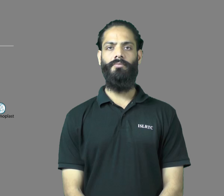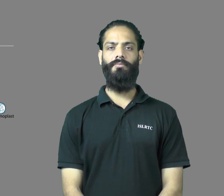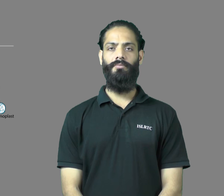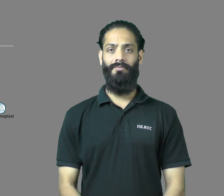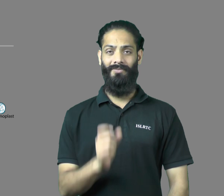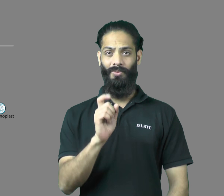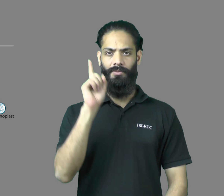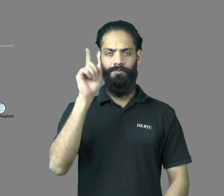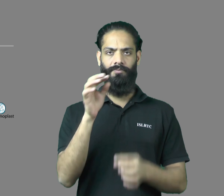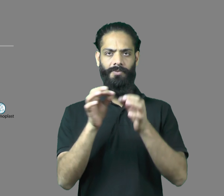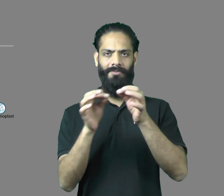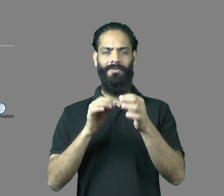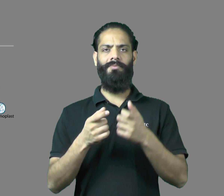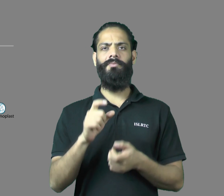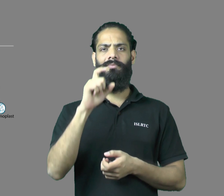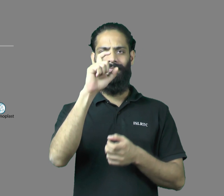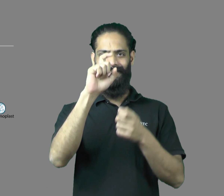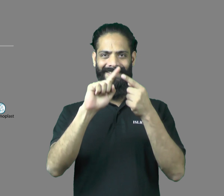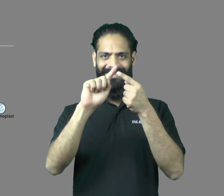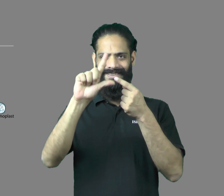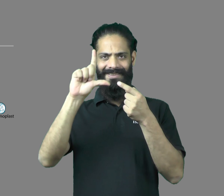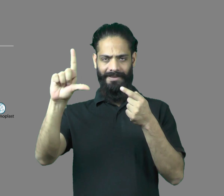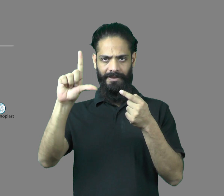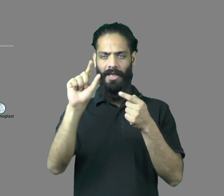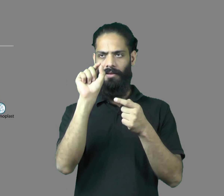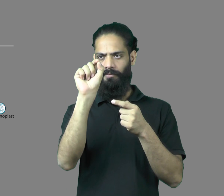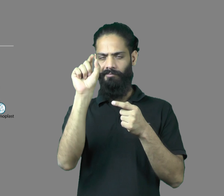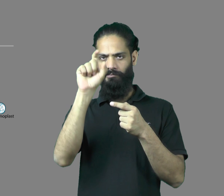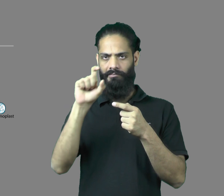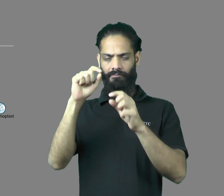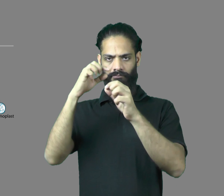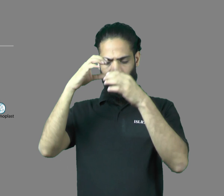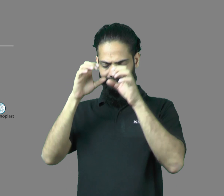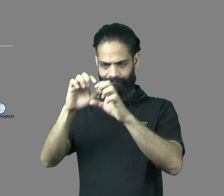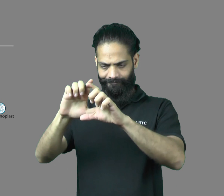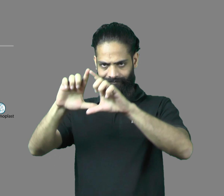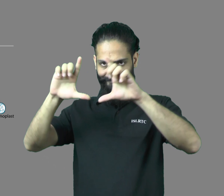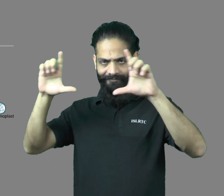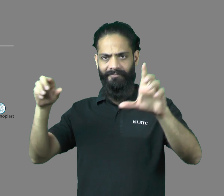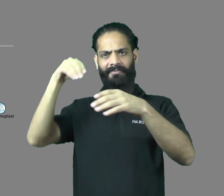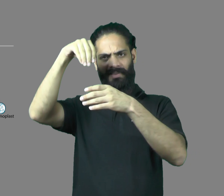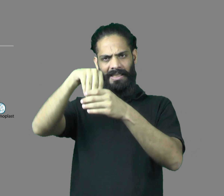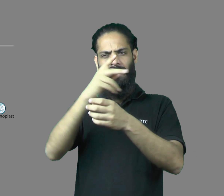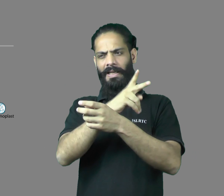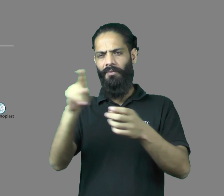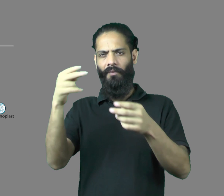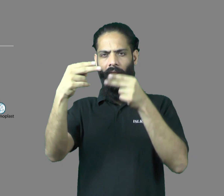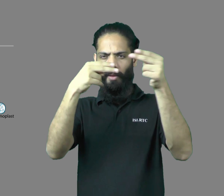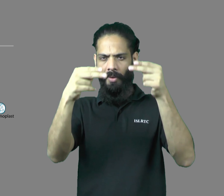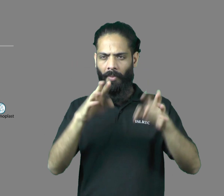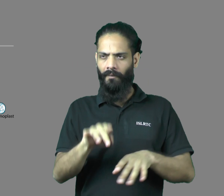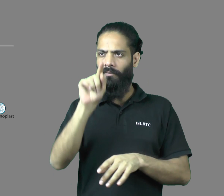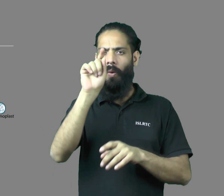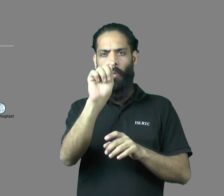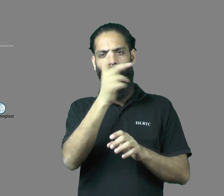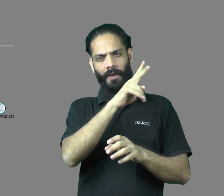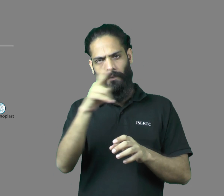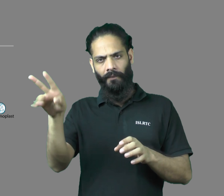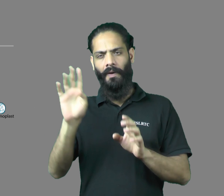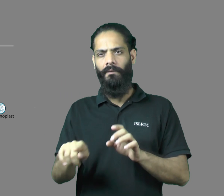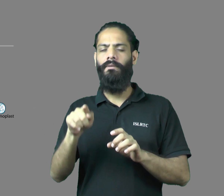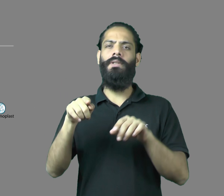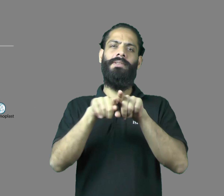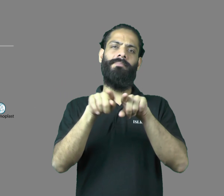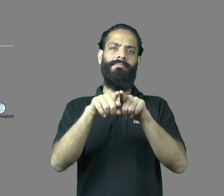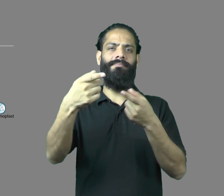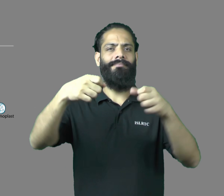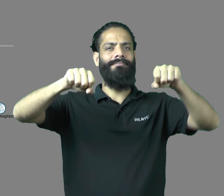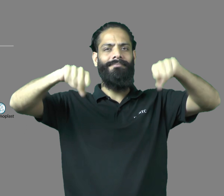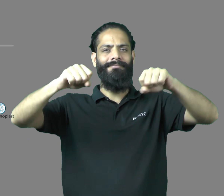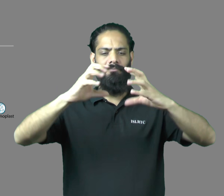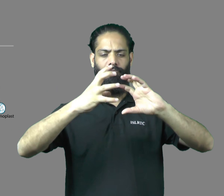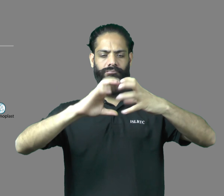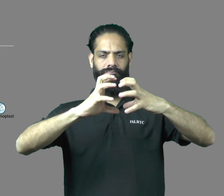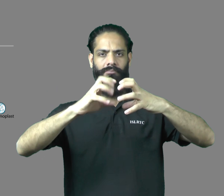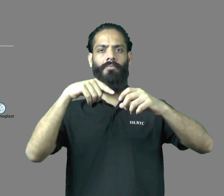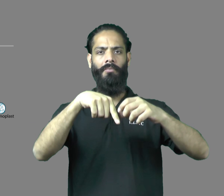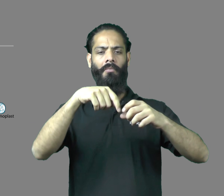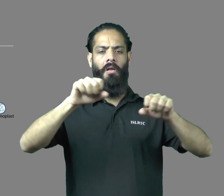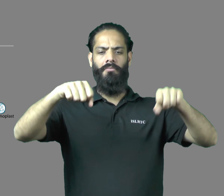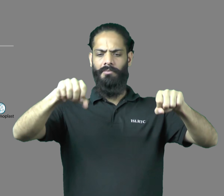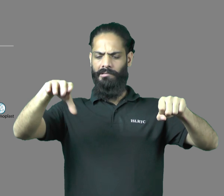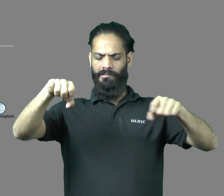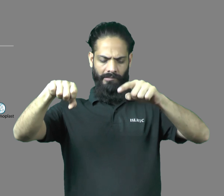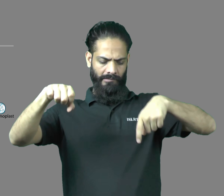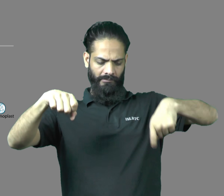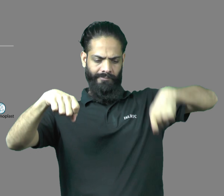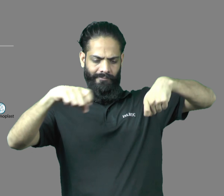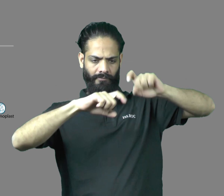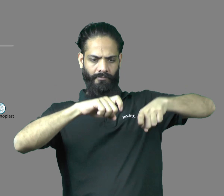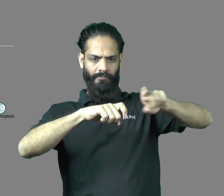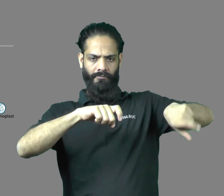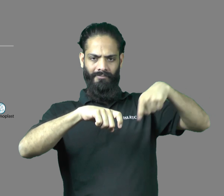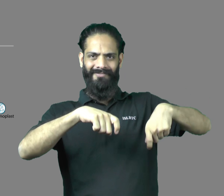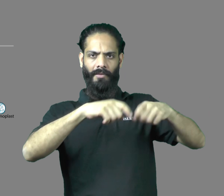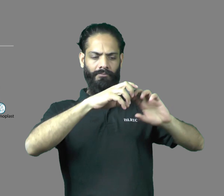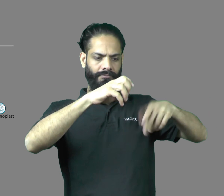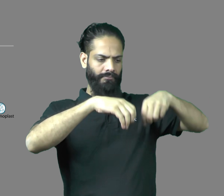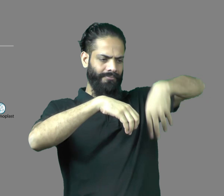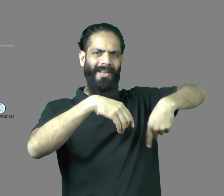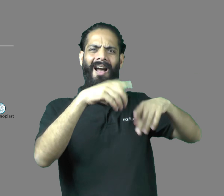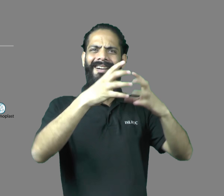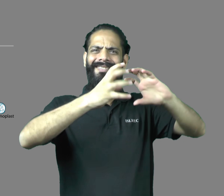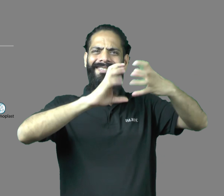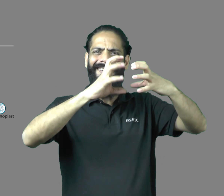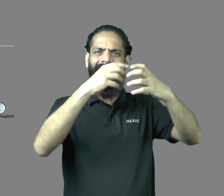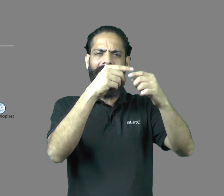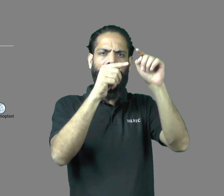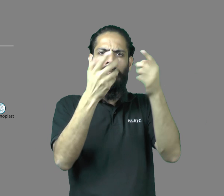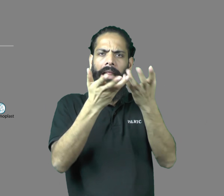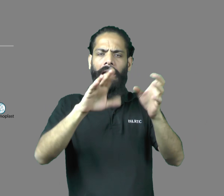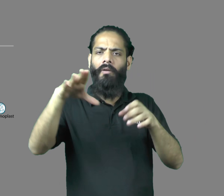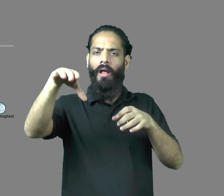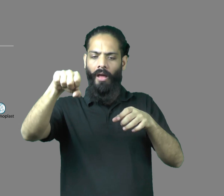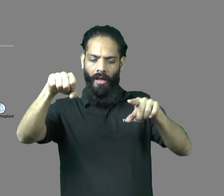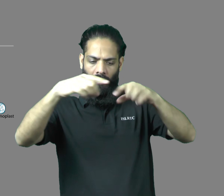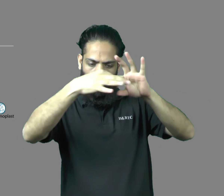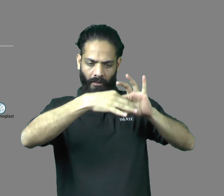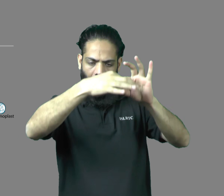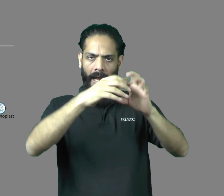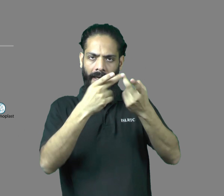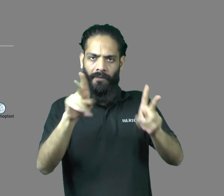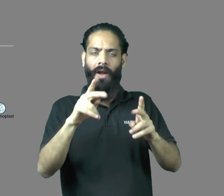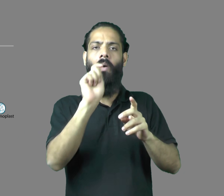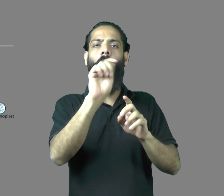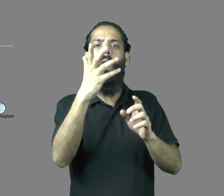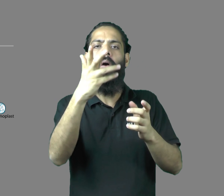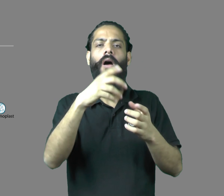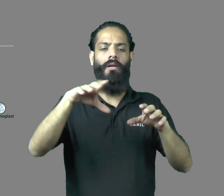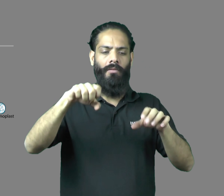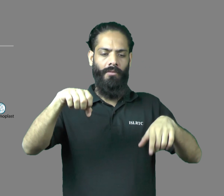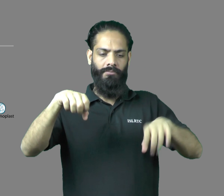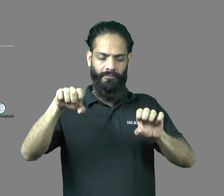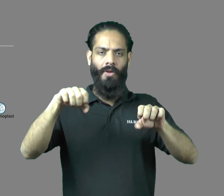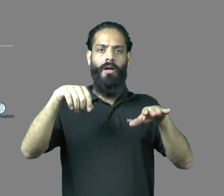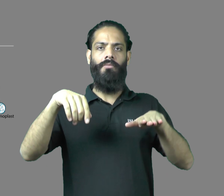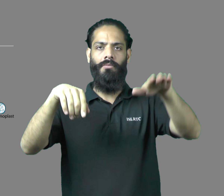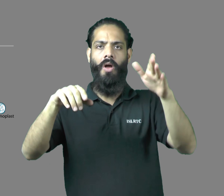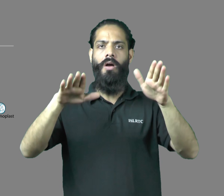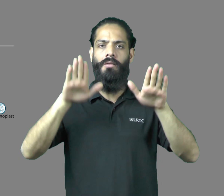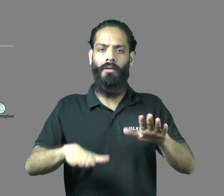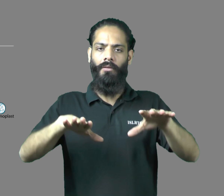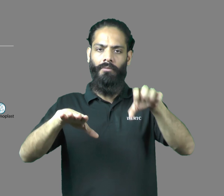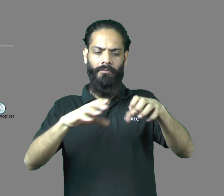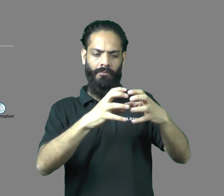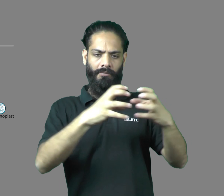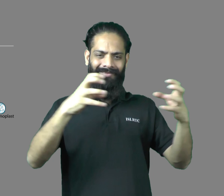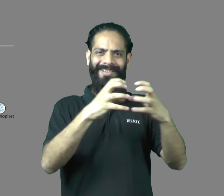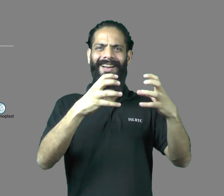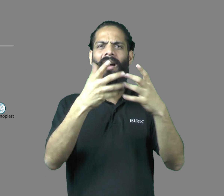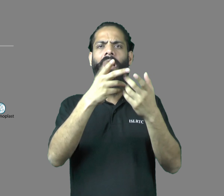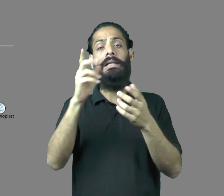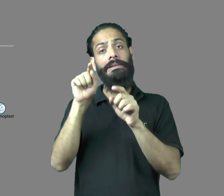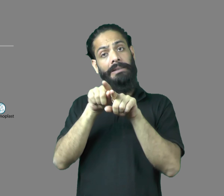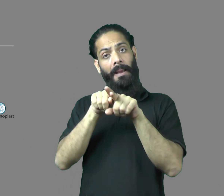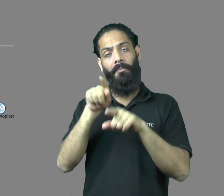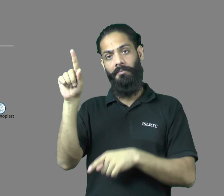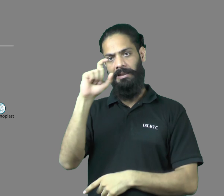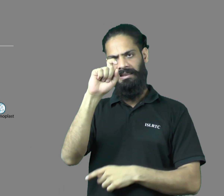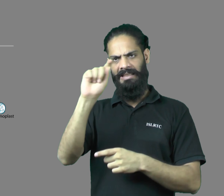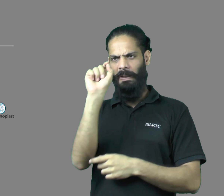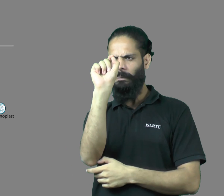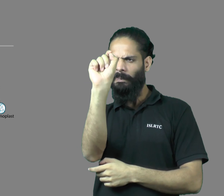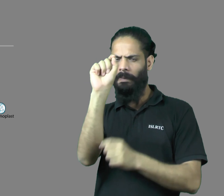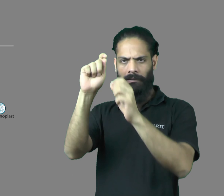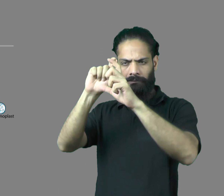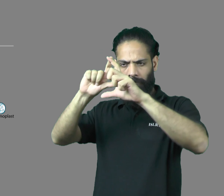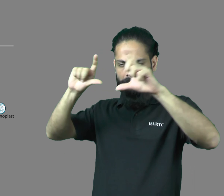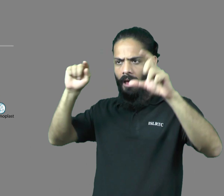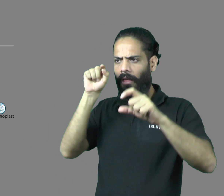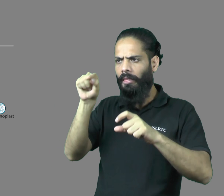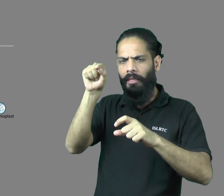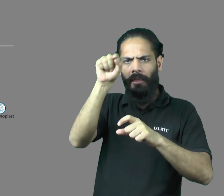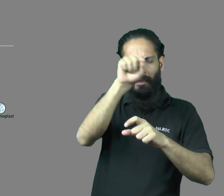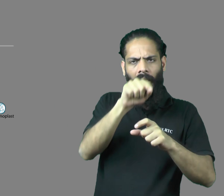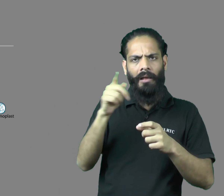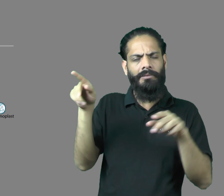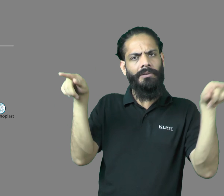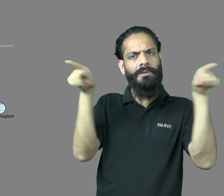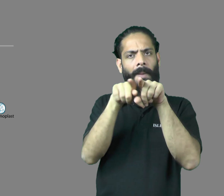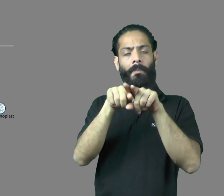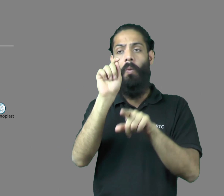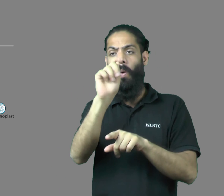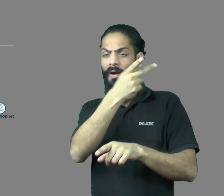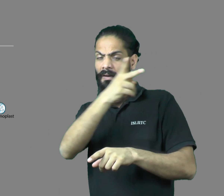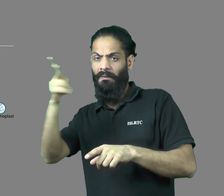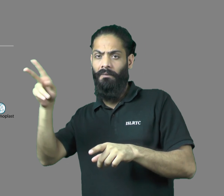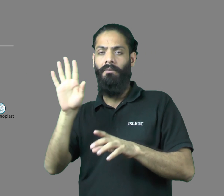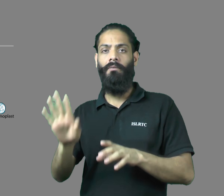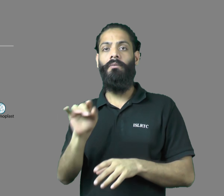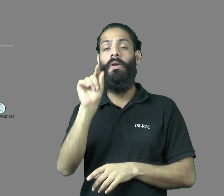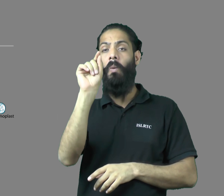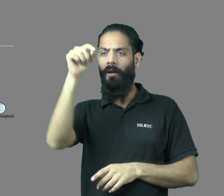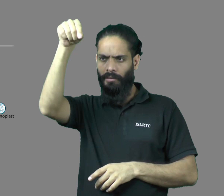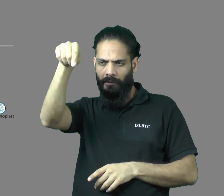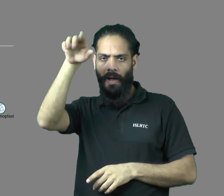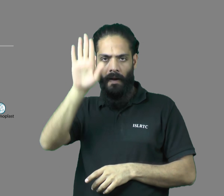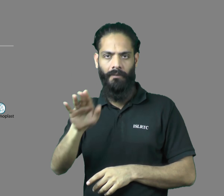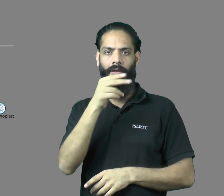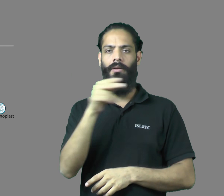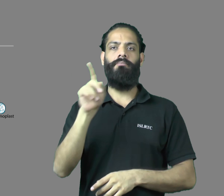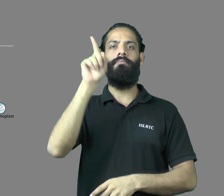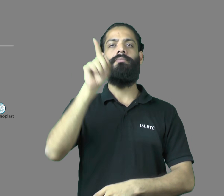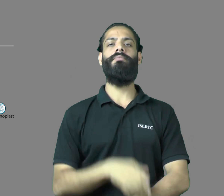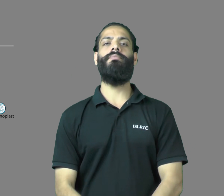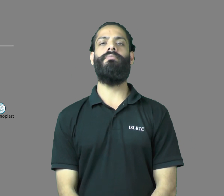Plastids